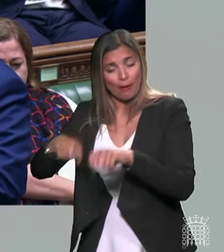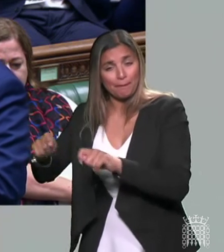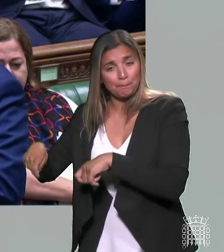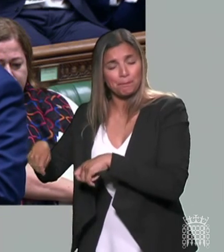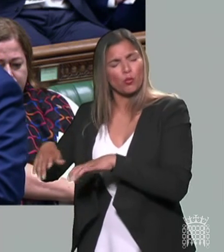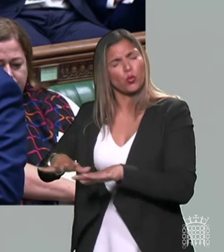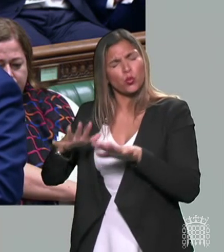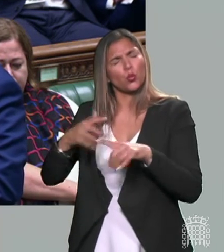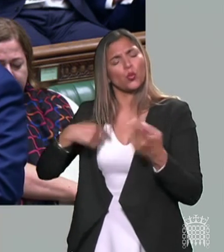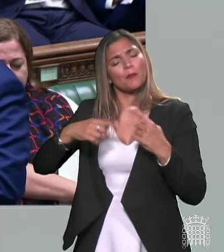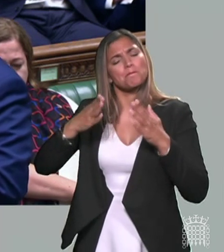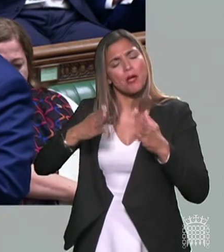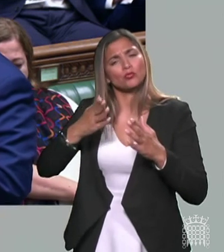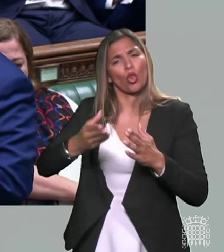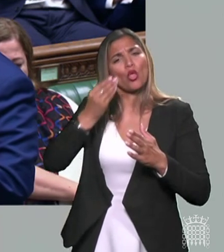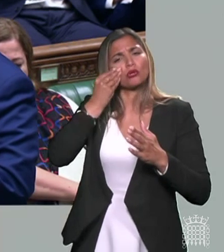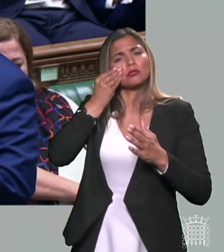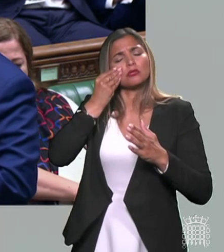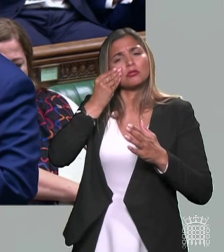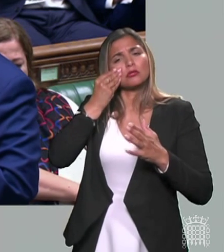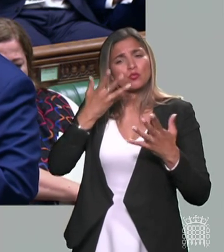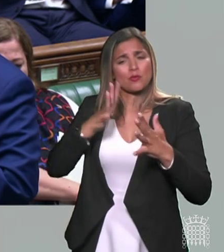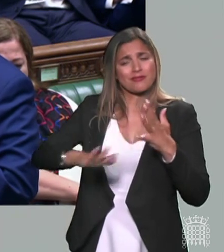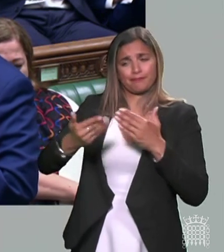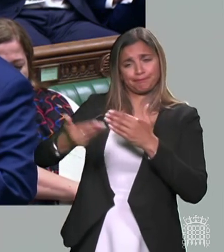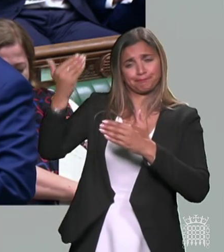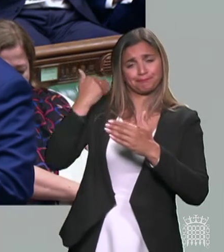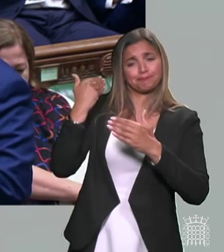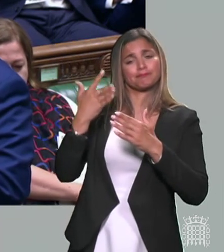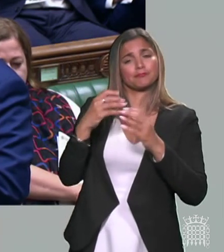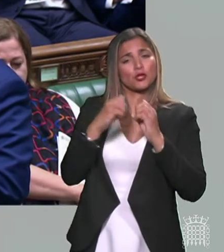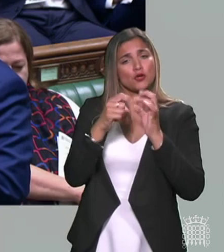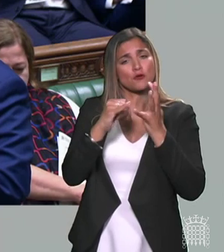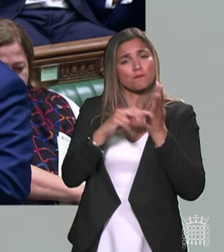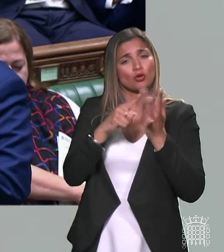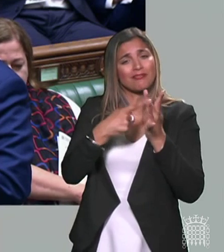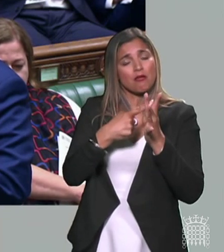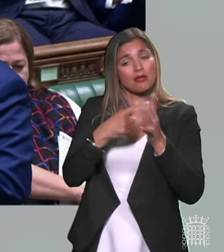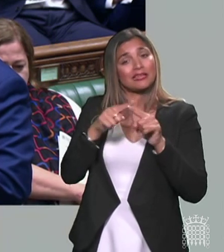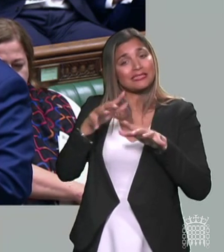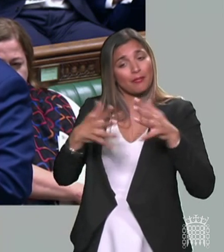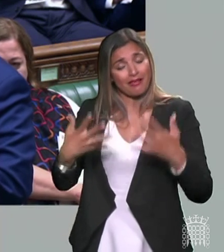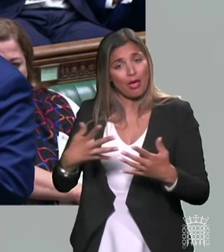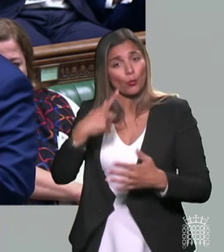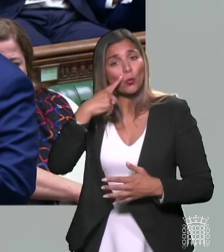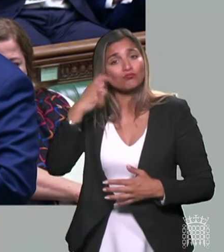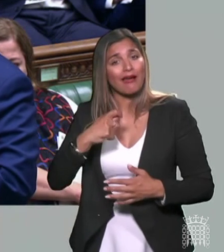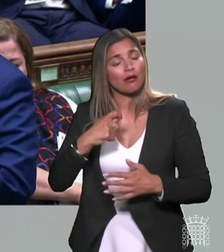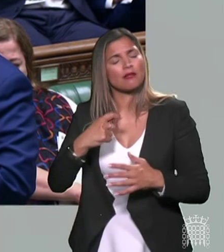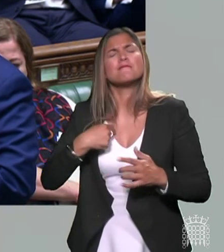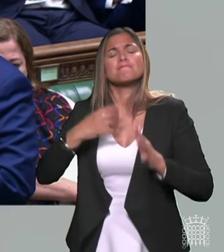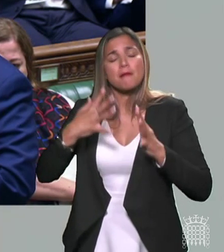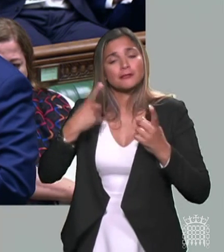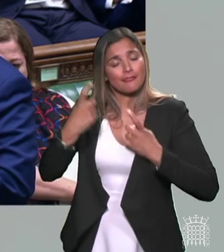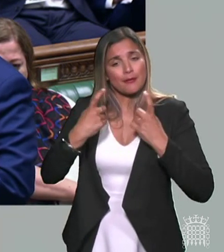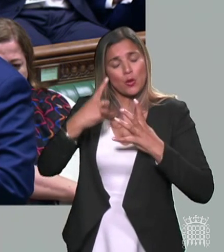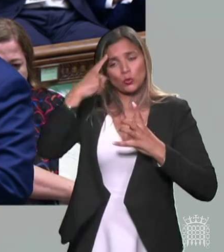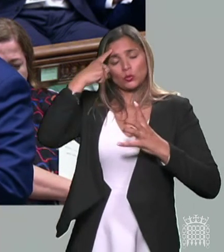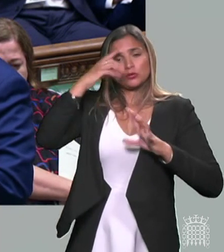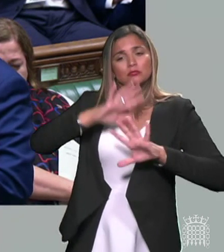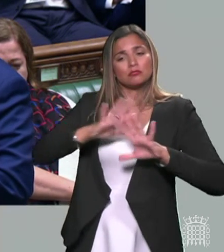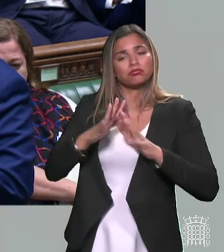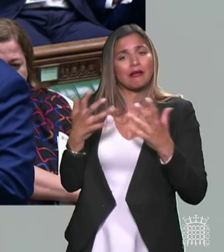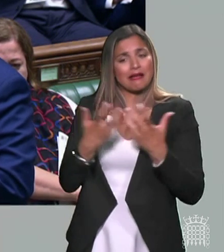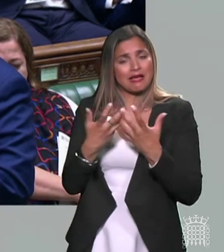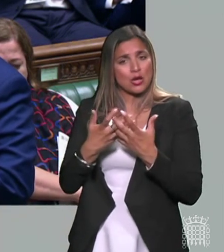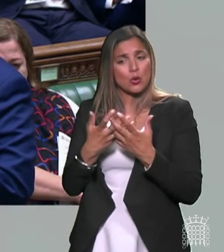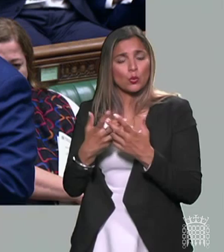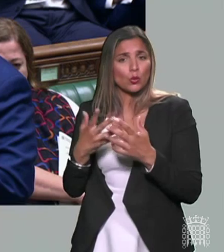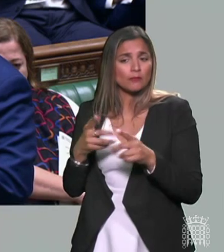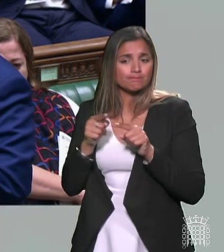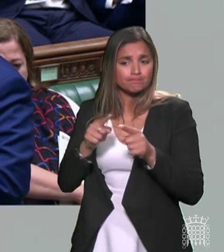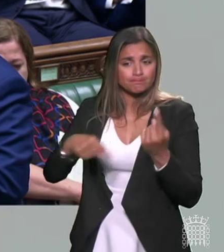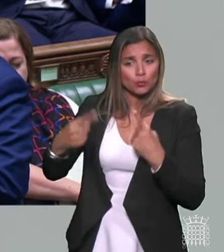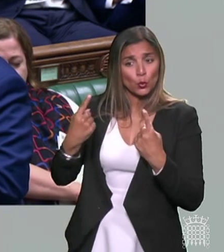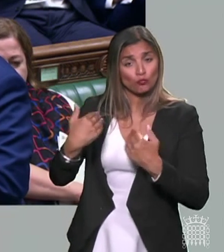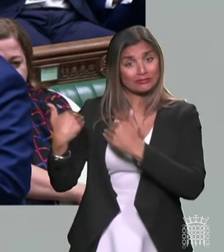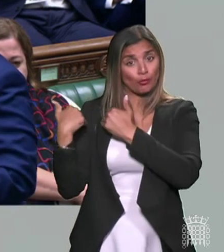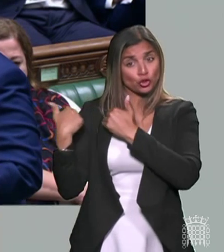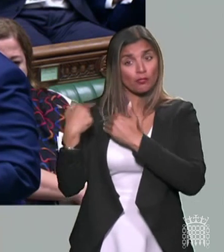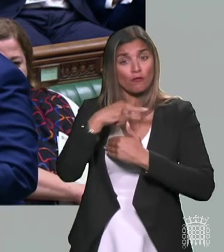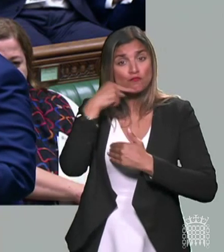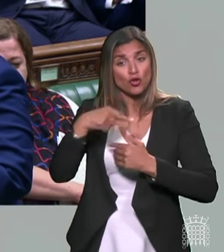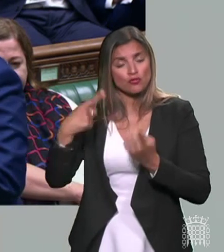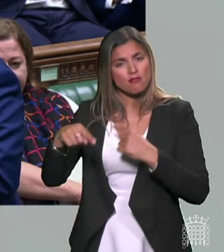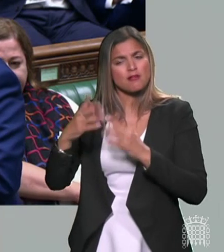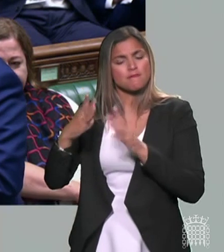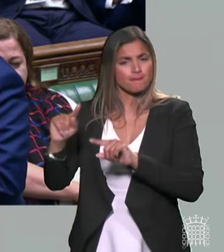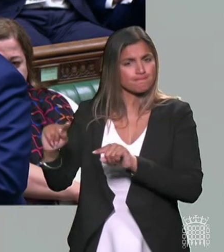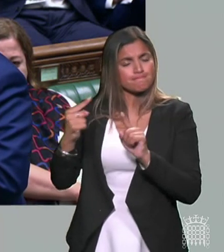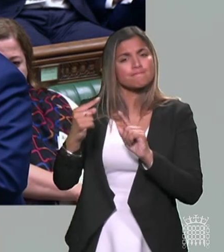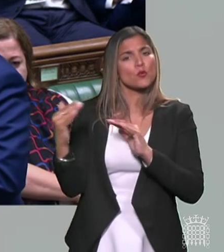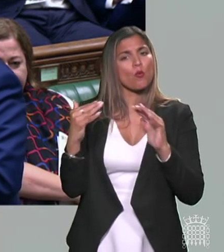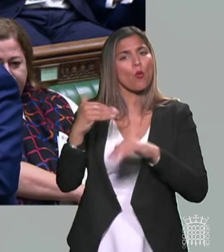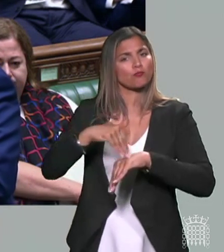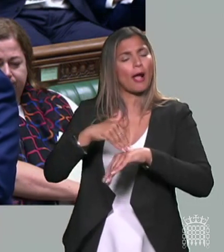We must learn the lessons from that—of course, at this time we think very much of those in Ukraine who are facing a war criminal—and make sure that those responsible are ultimately held to account for crimes against humanity.